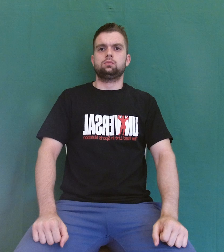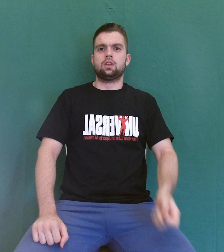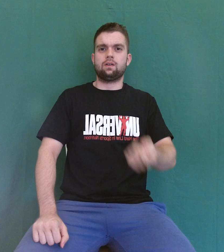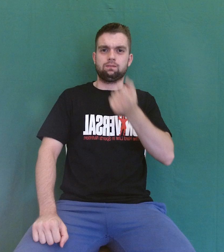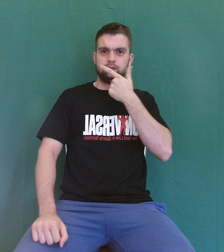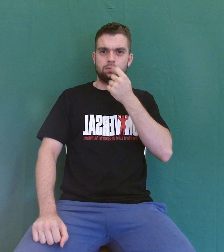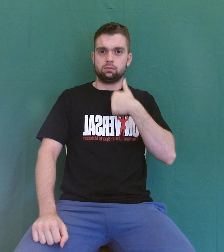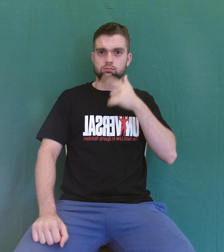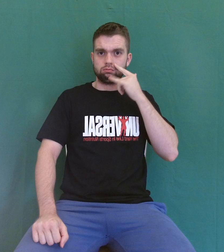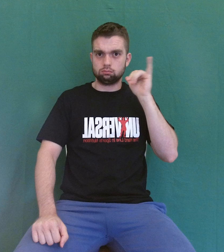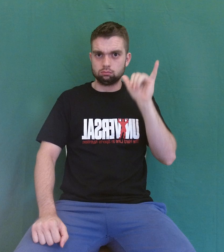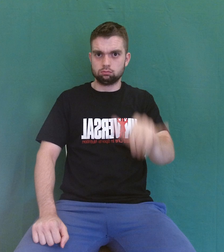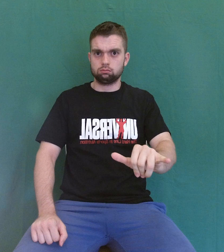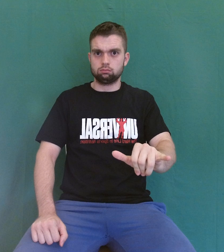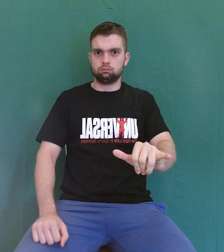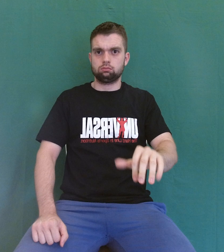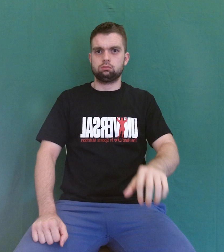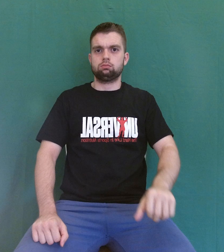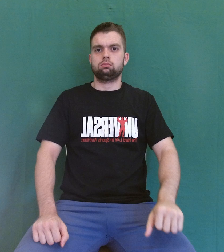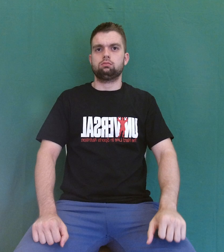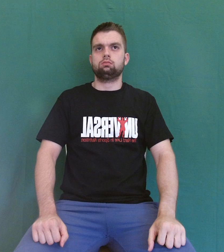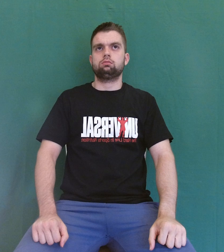ΦΑΡΜΑΚΑ ΕΓΩ ΙΣΟΒΙΑ